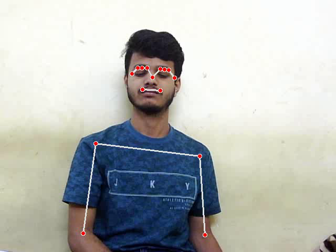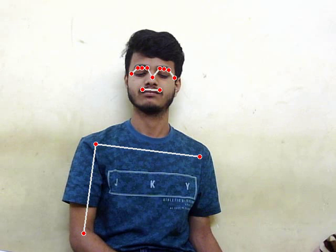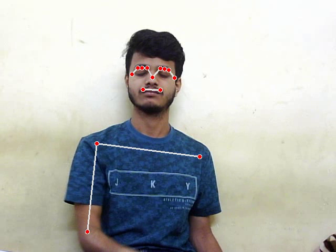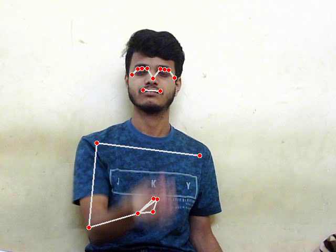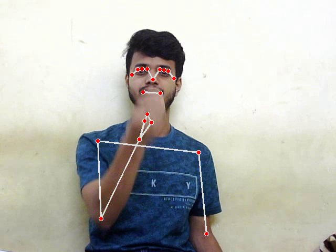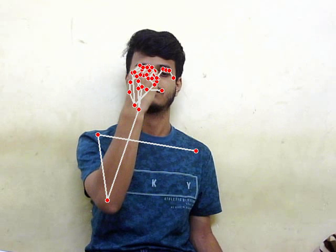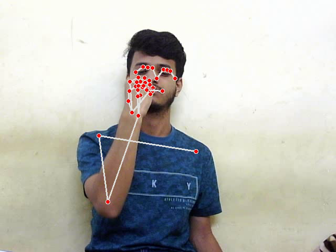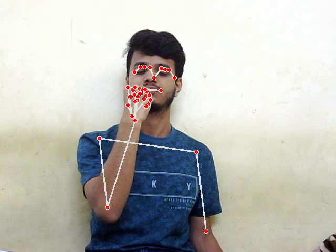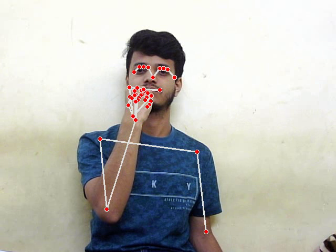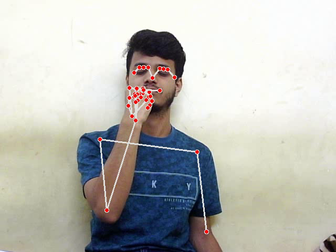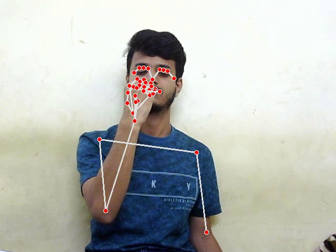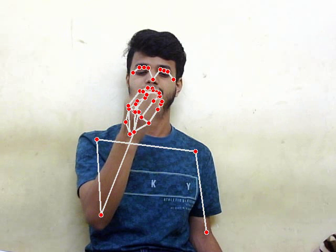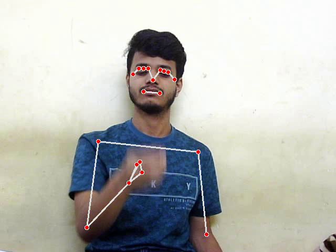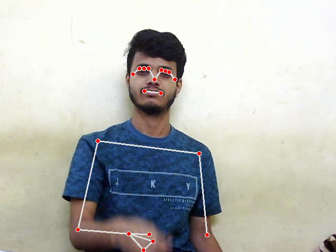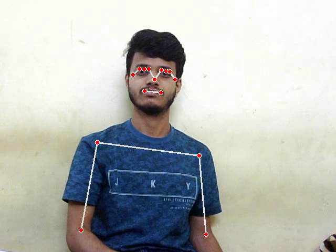eat